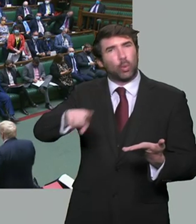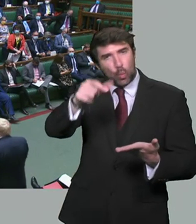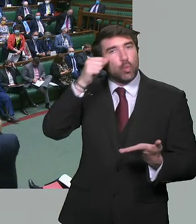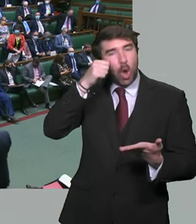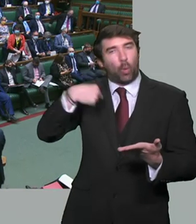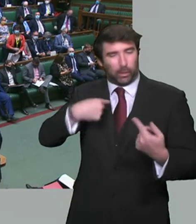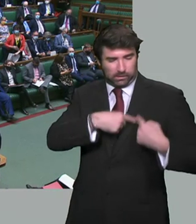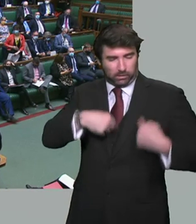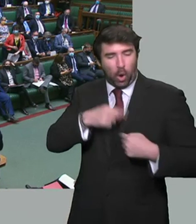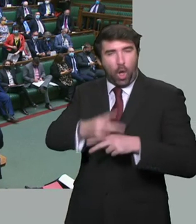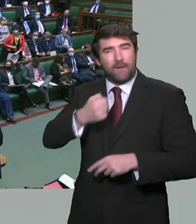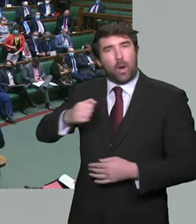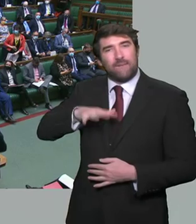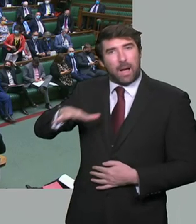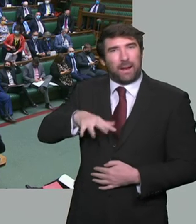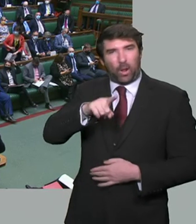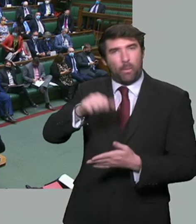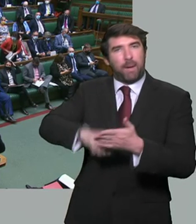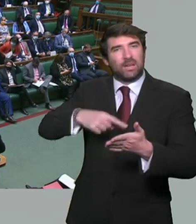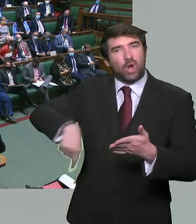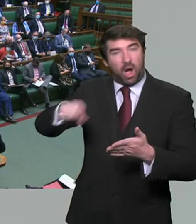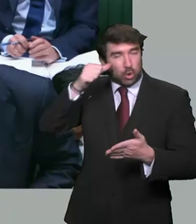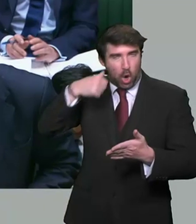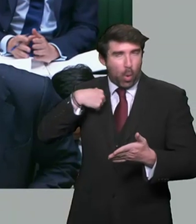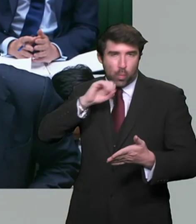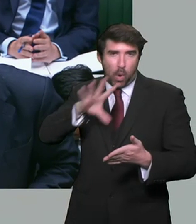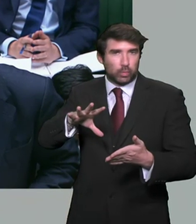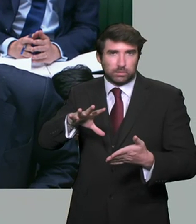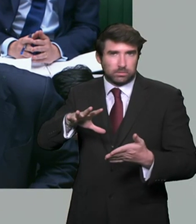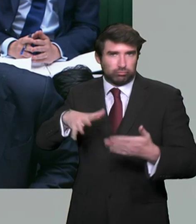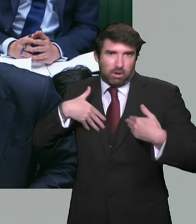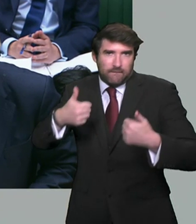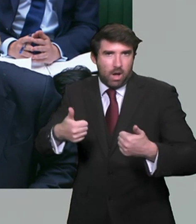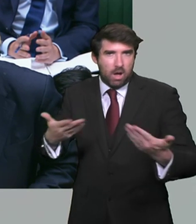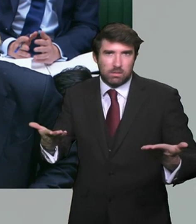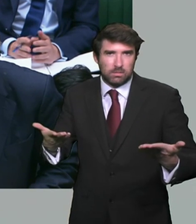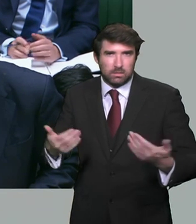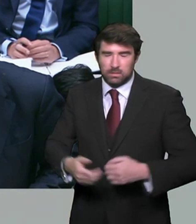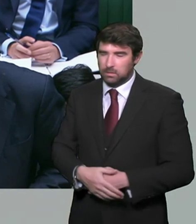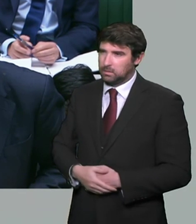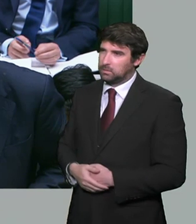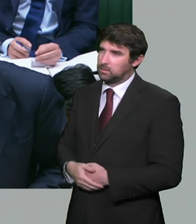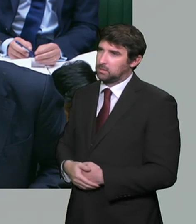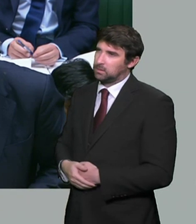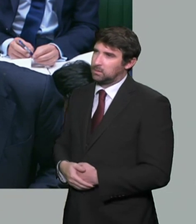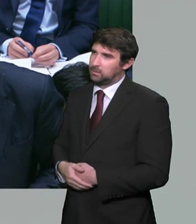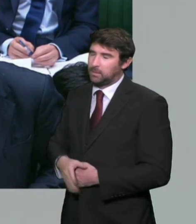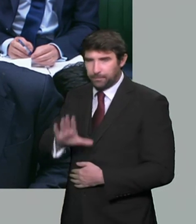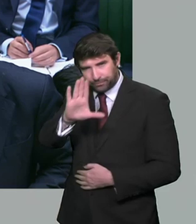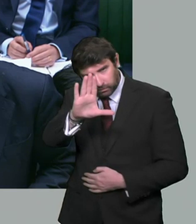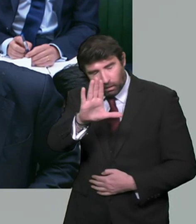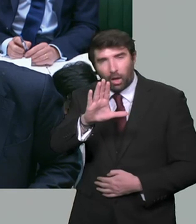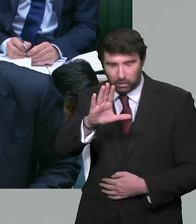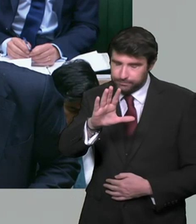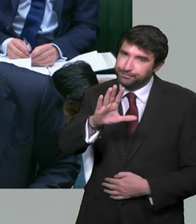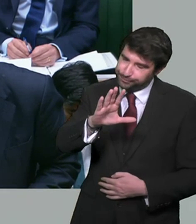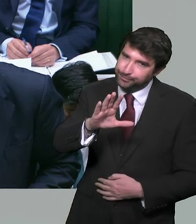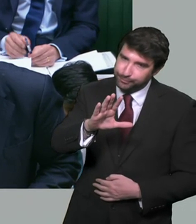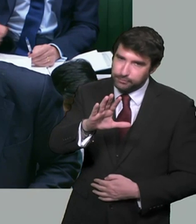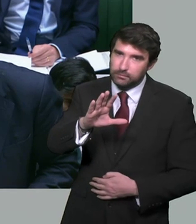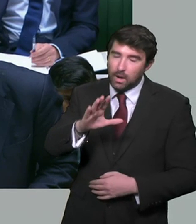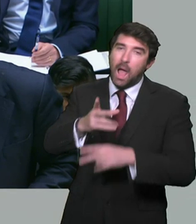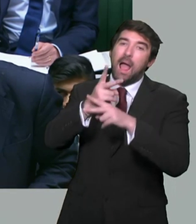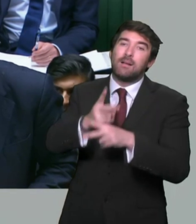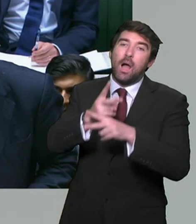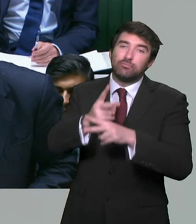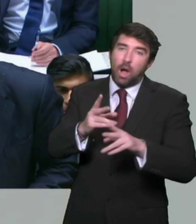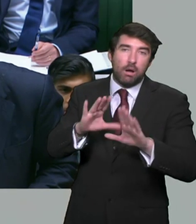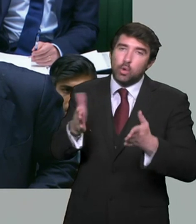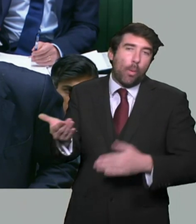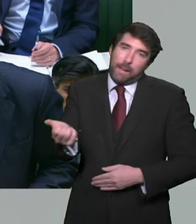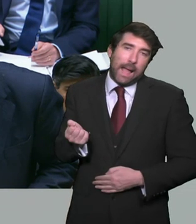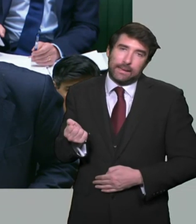I certainly acknowledge, and I think the whole House acknowledges, the massive debt that we owe to unpaid carers such as the right honourable Gentleman.